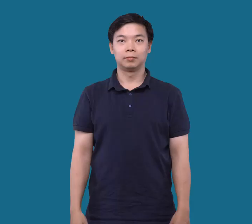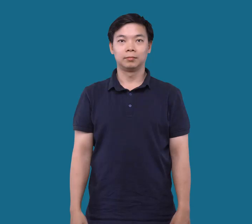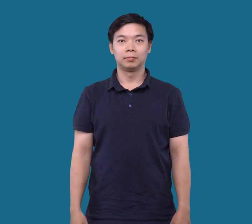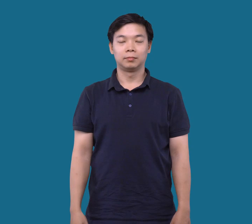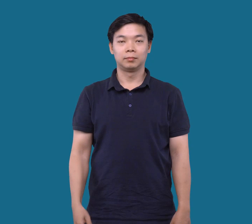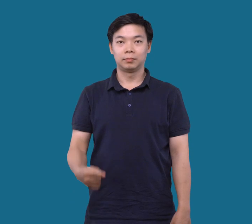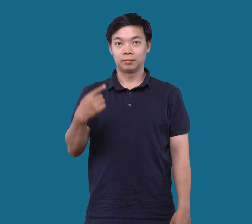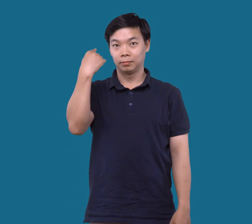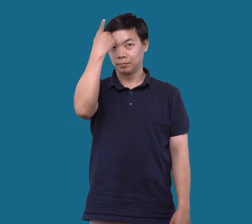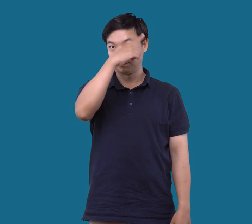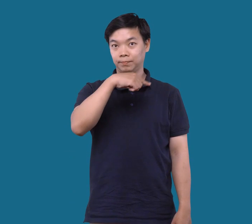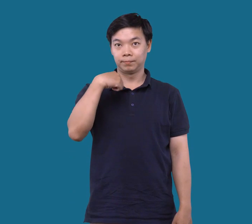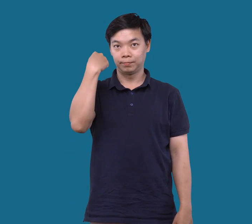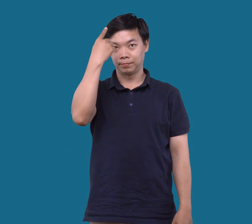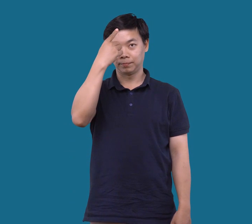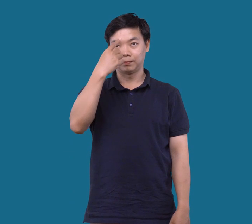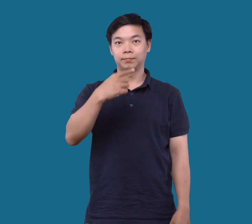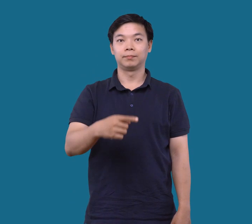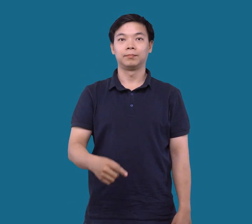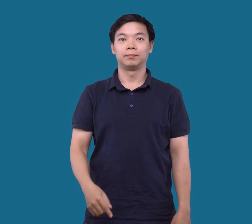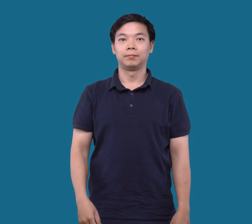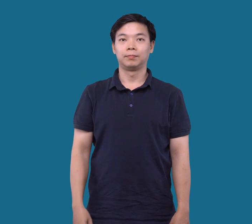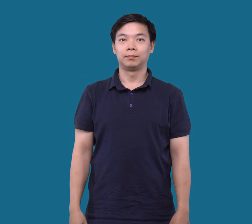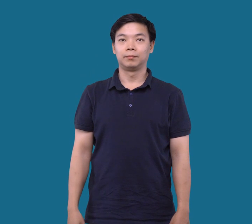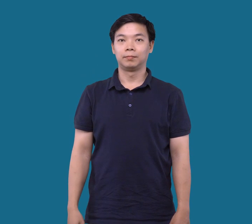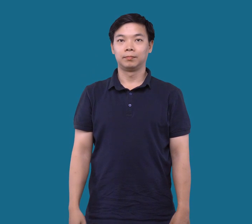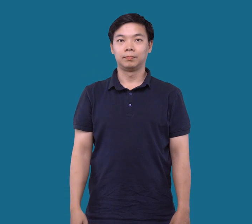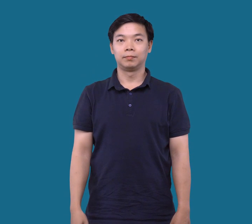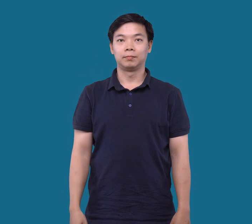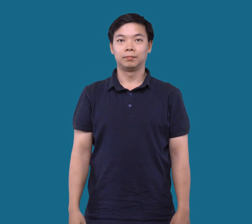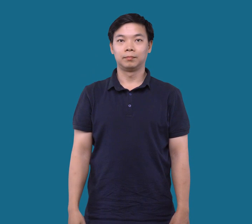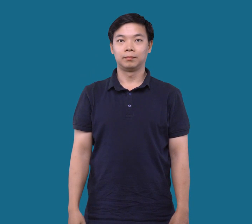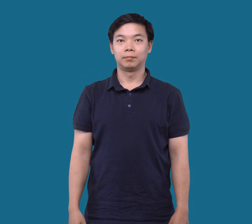mặt